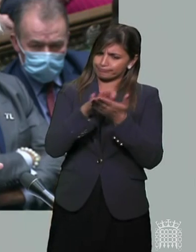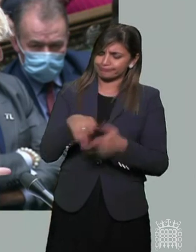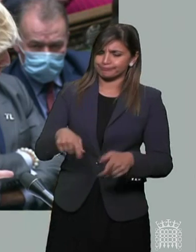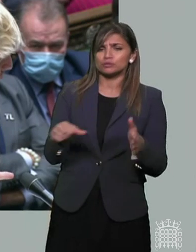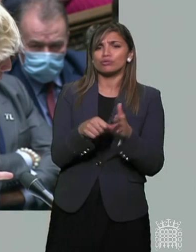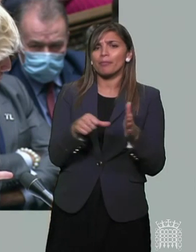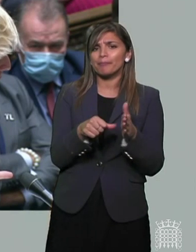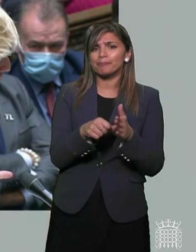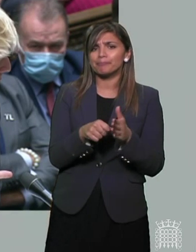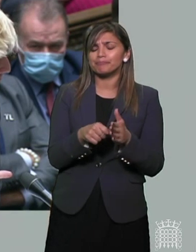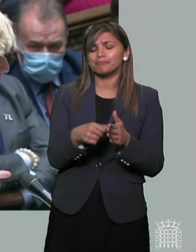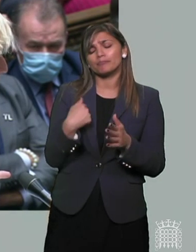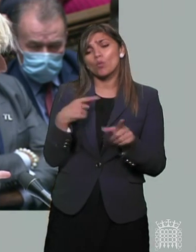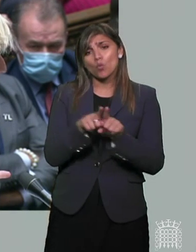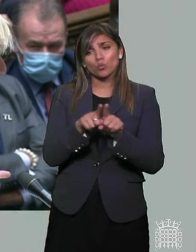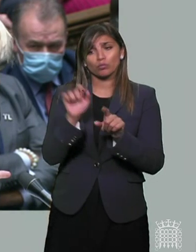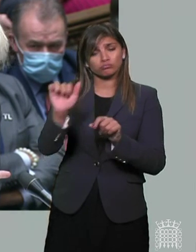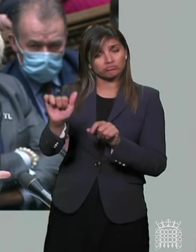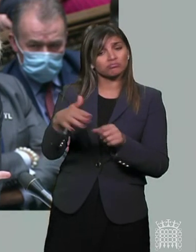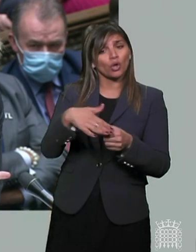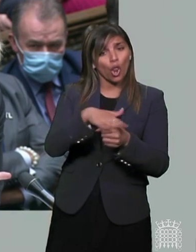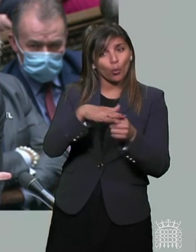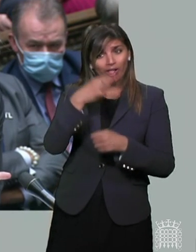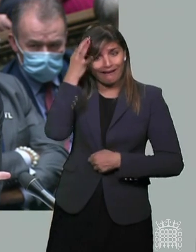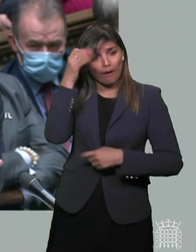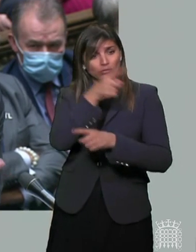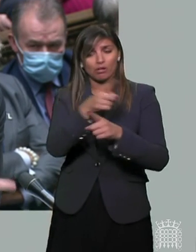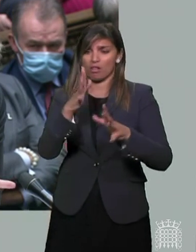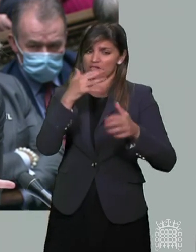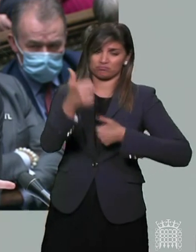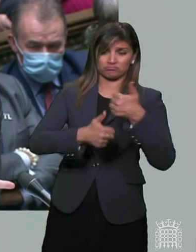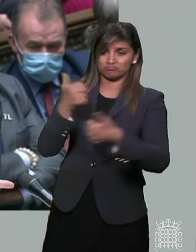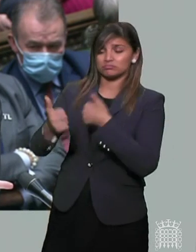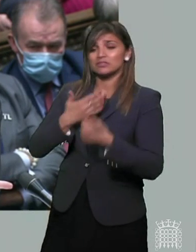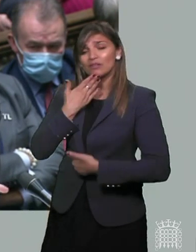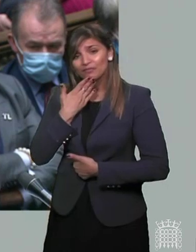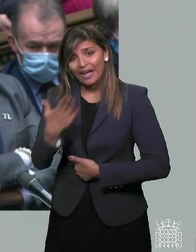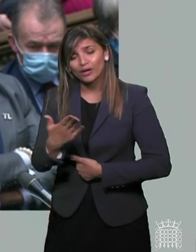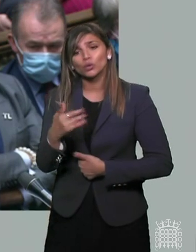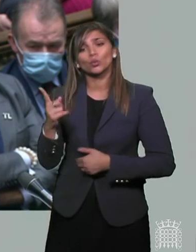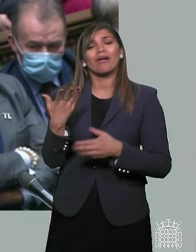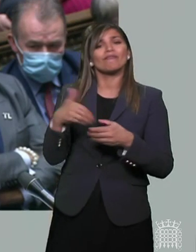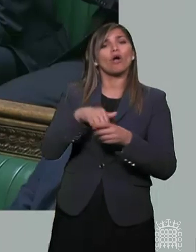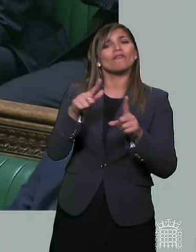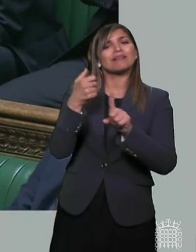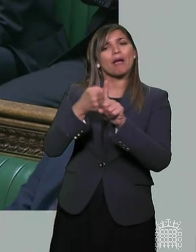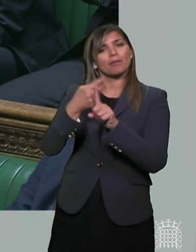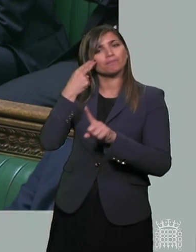I also want to thank local councils and everybody involved in the Everyone In campaign.